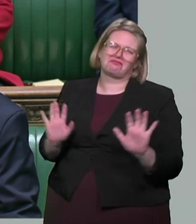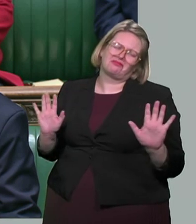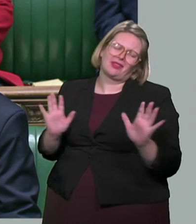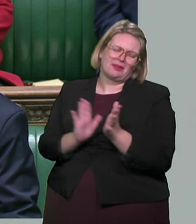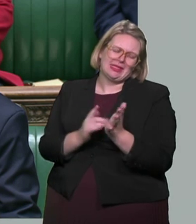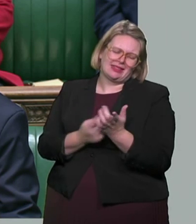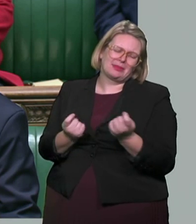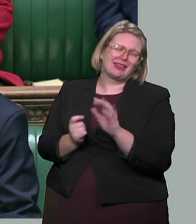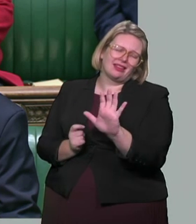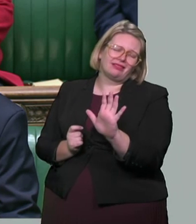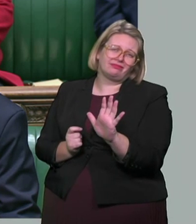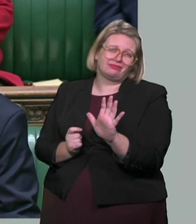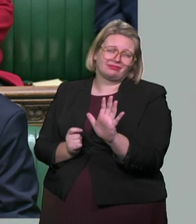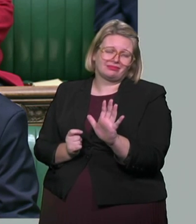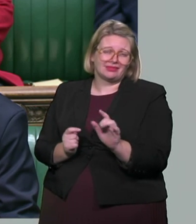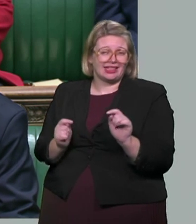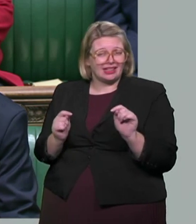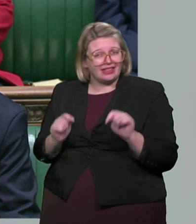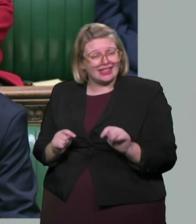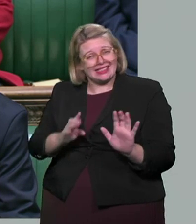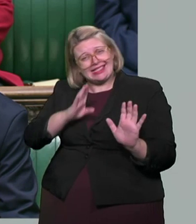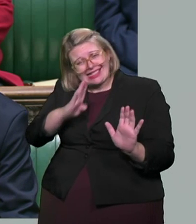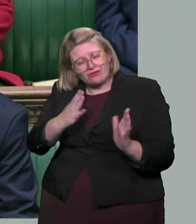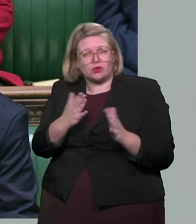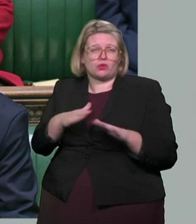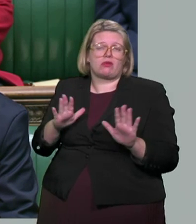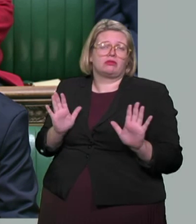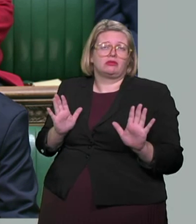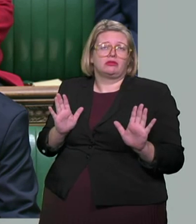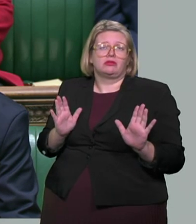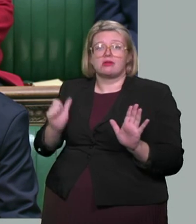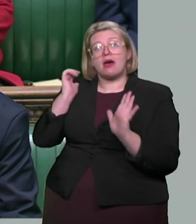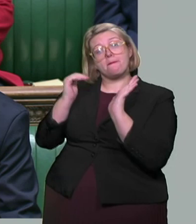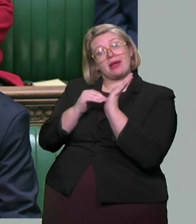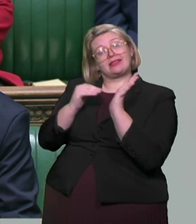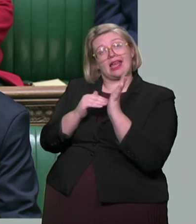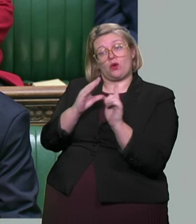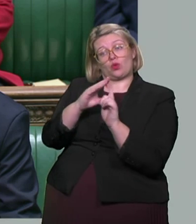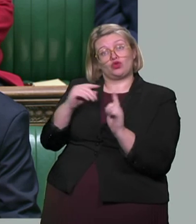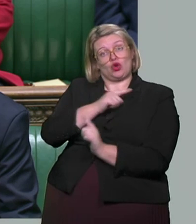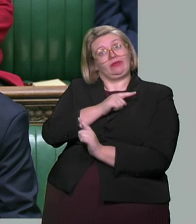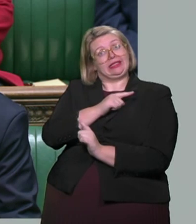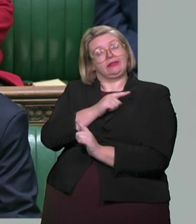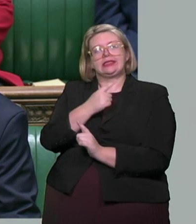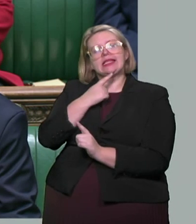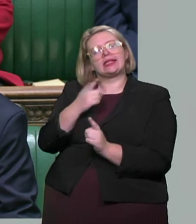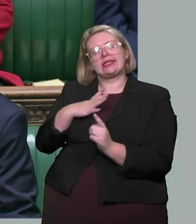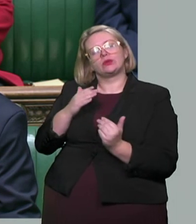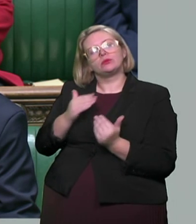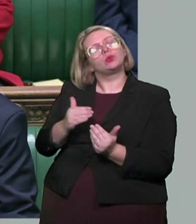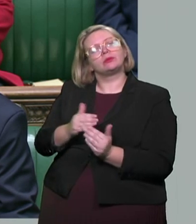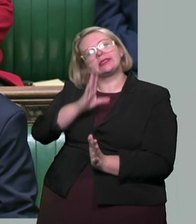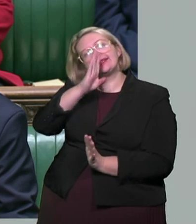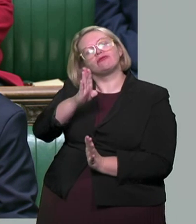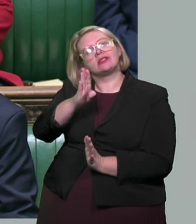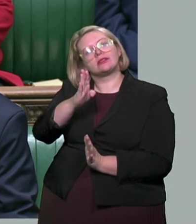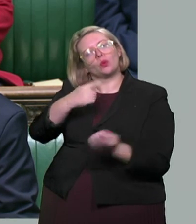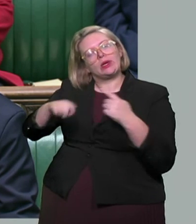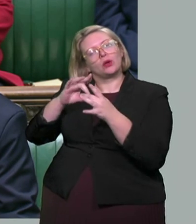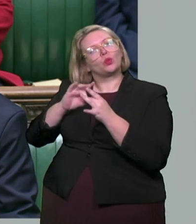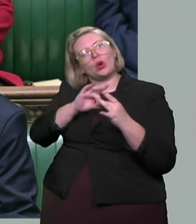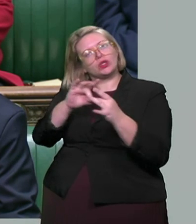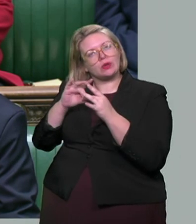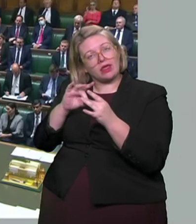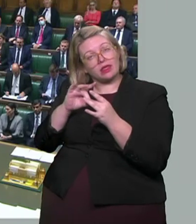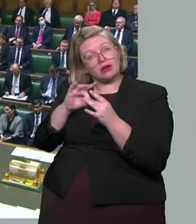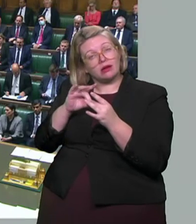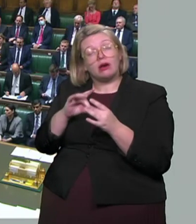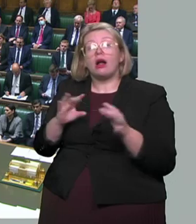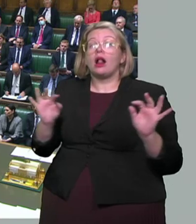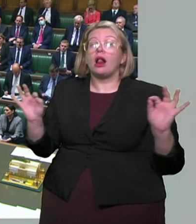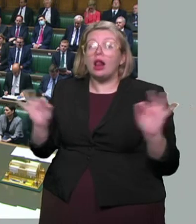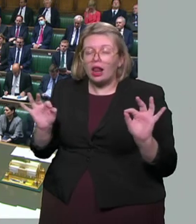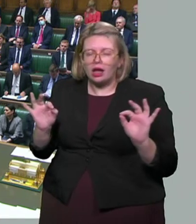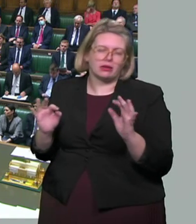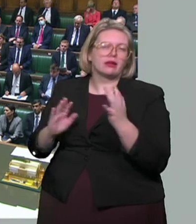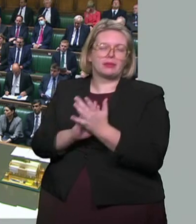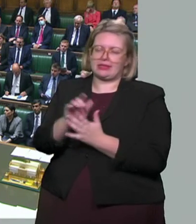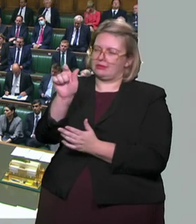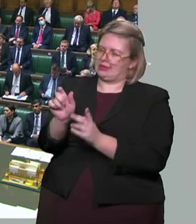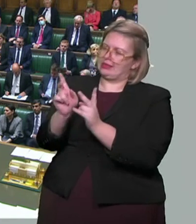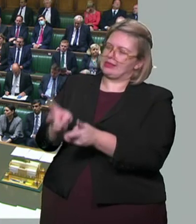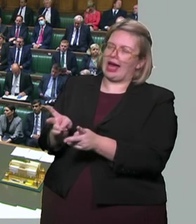Either we take this seriously—I am taking my lead from what those on the Government Benches were saying on Monday about the need to tackle this—and go forward together, or we do a disservice to those we pay tributes to.